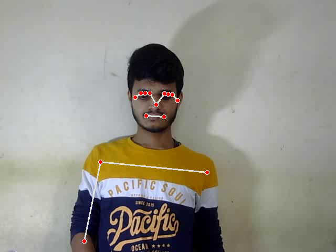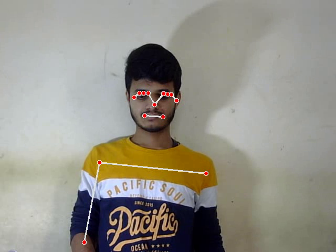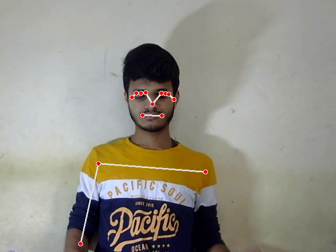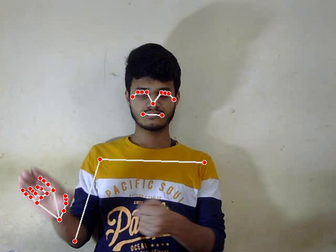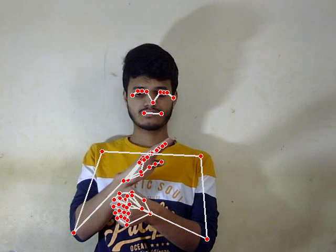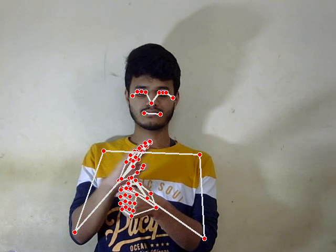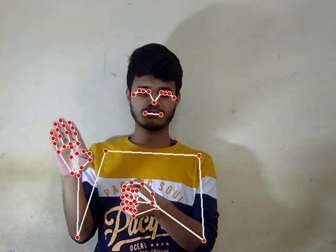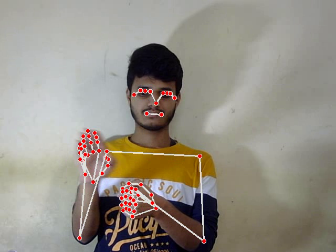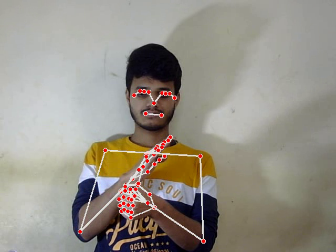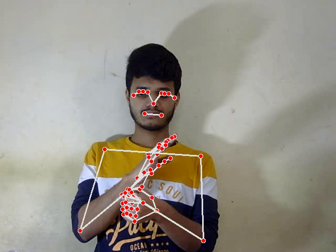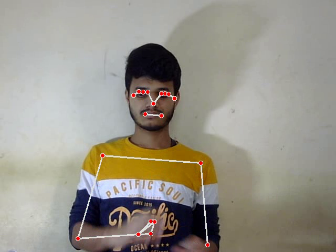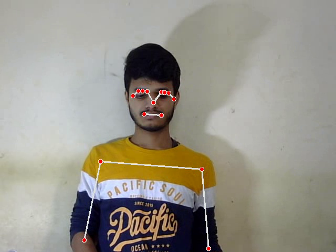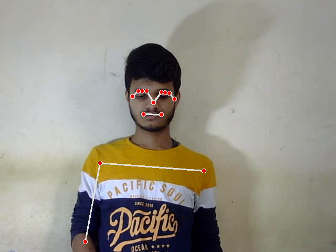busy